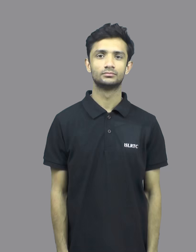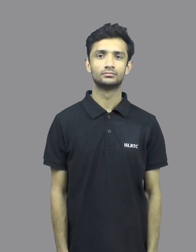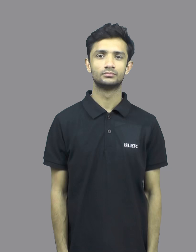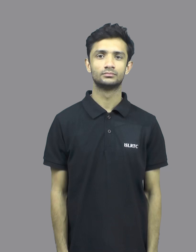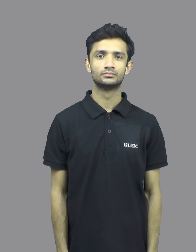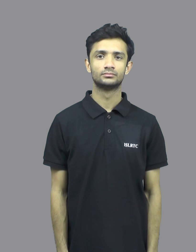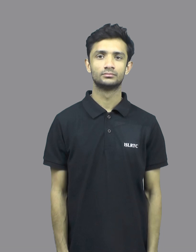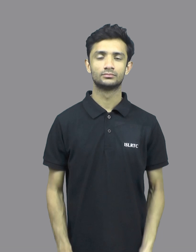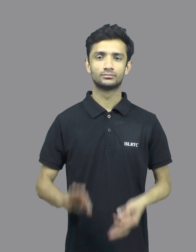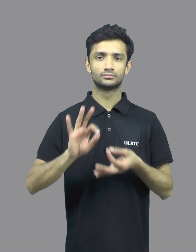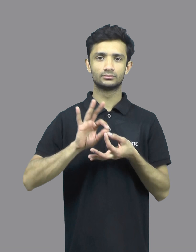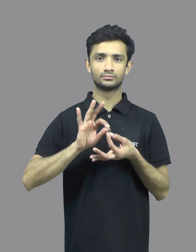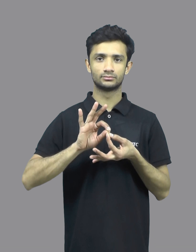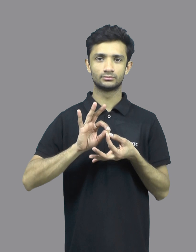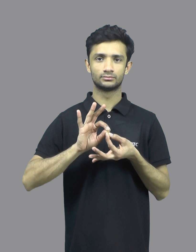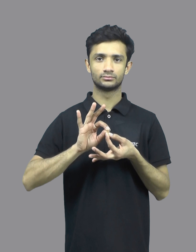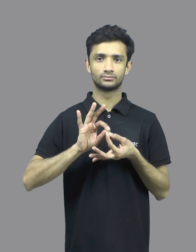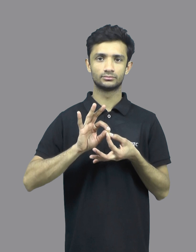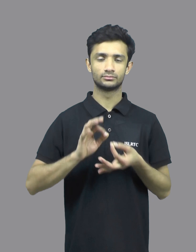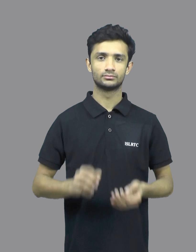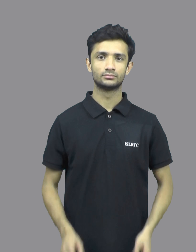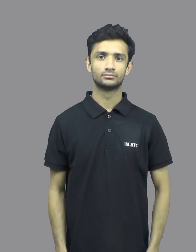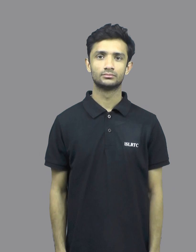Buddhism Buddhist